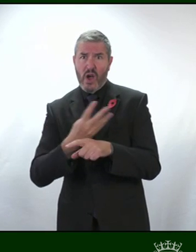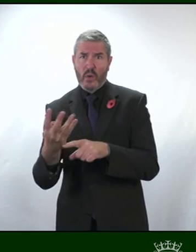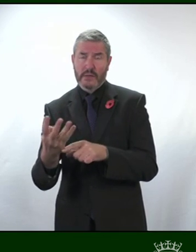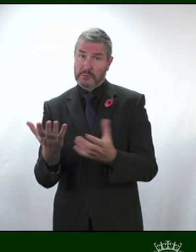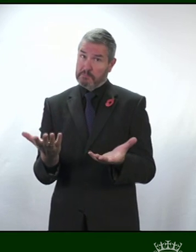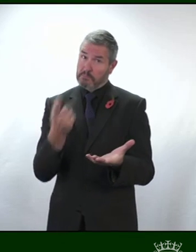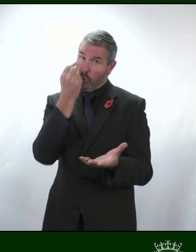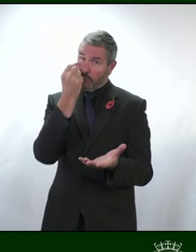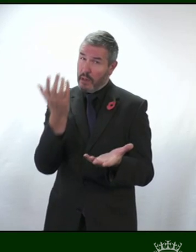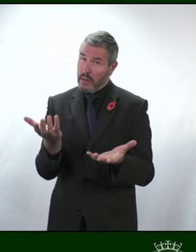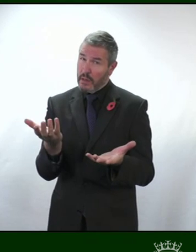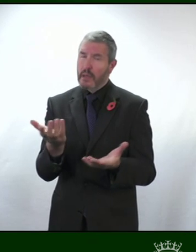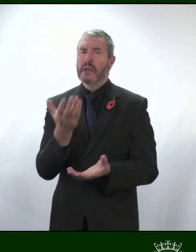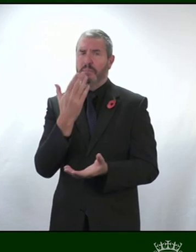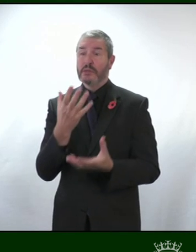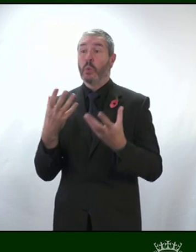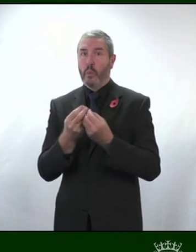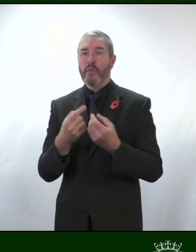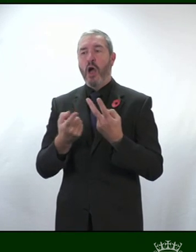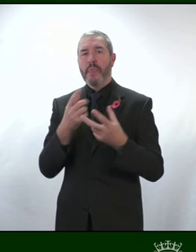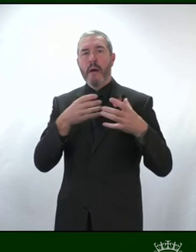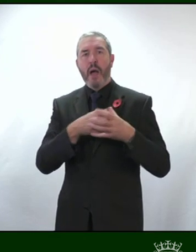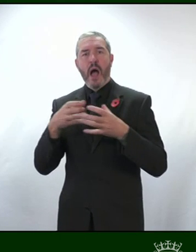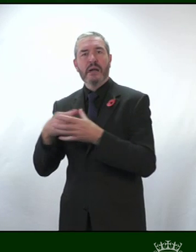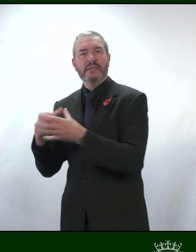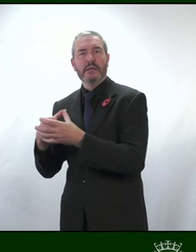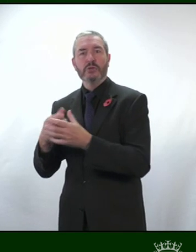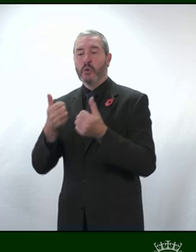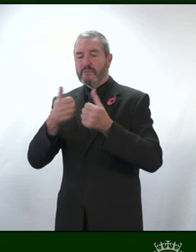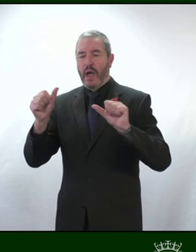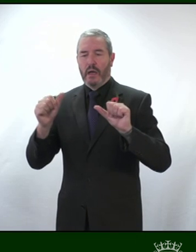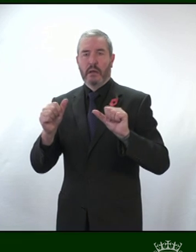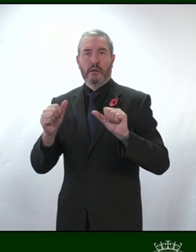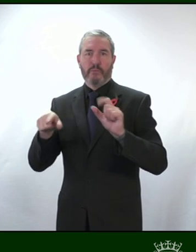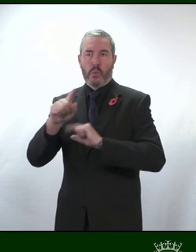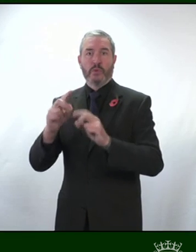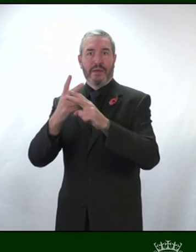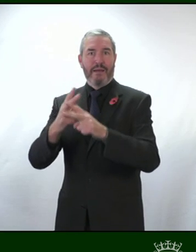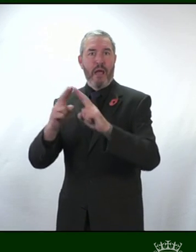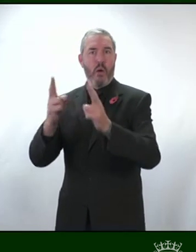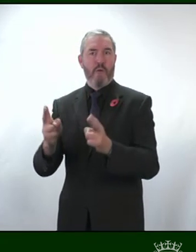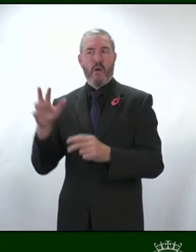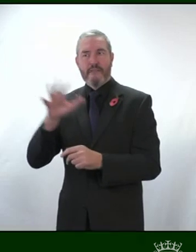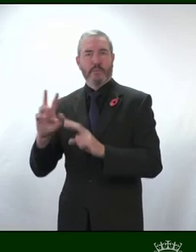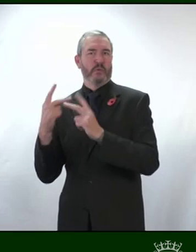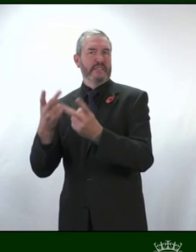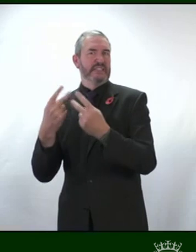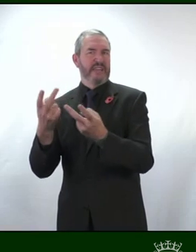Will the Prime Minister work cross-party to find a scheme that will work for those in care and their families?